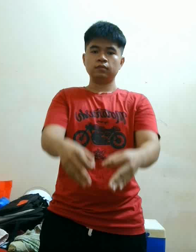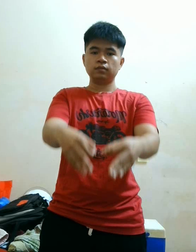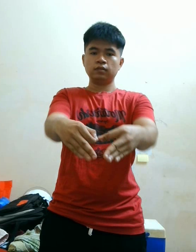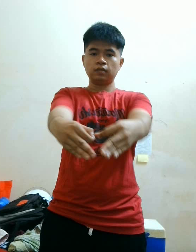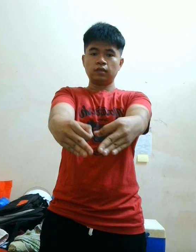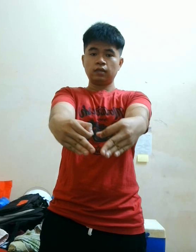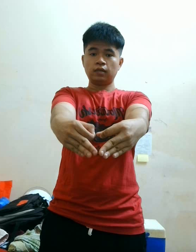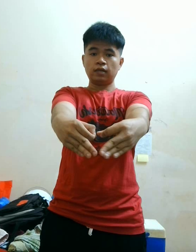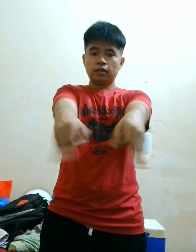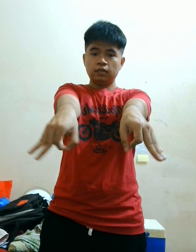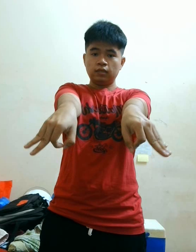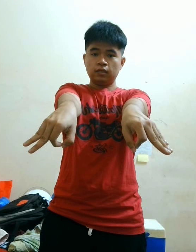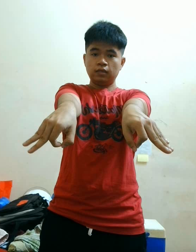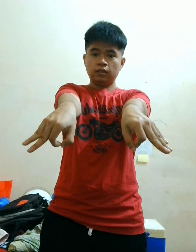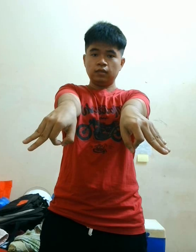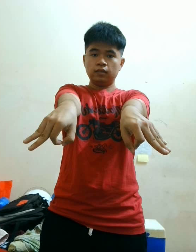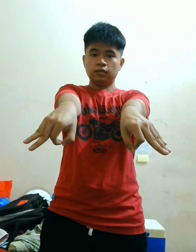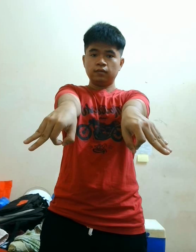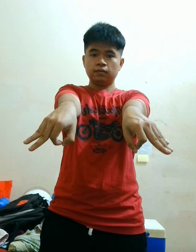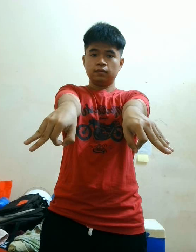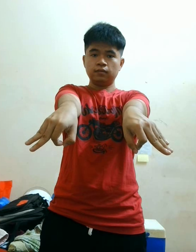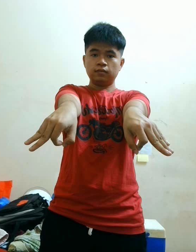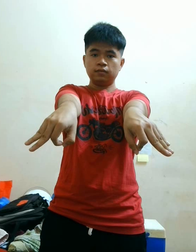cai gi